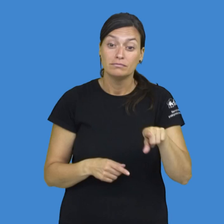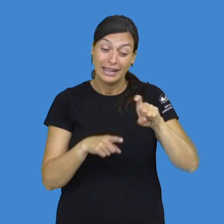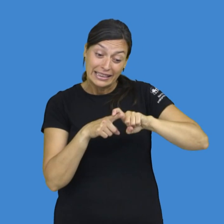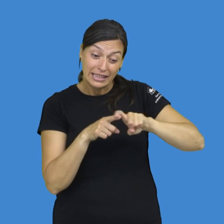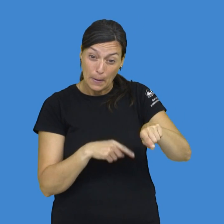tipo